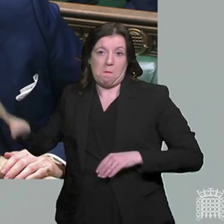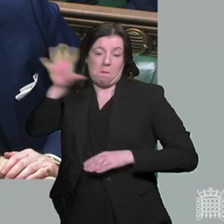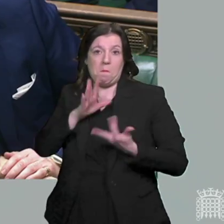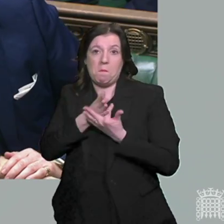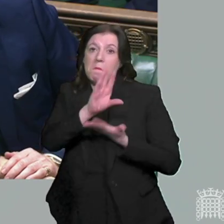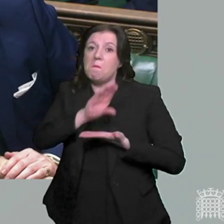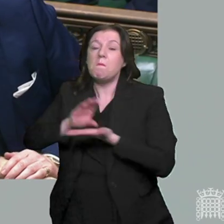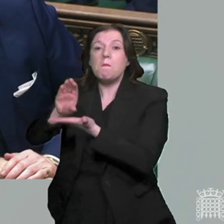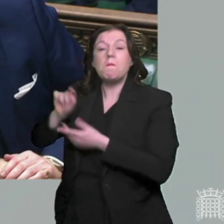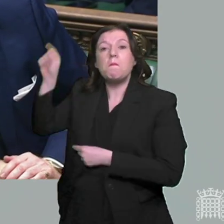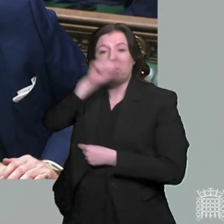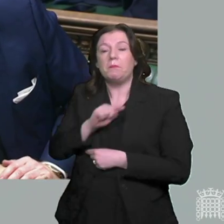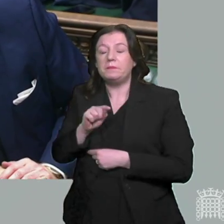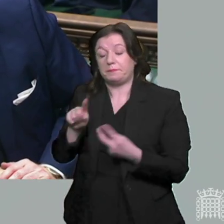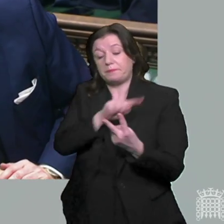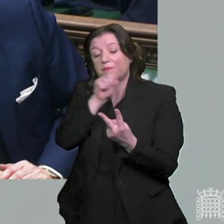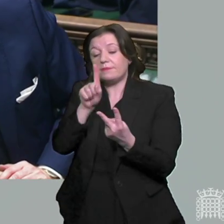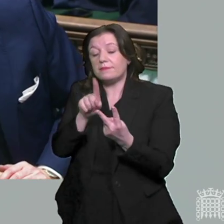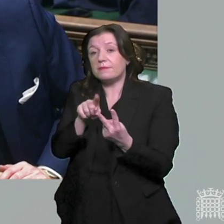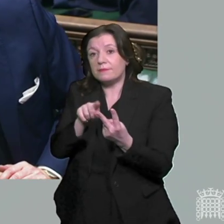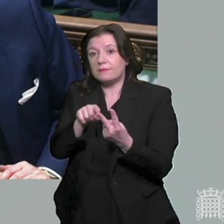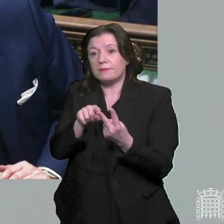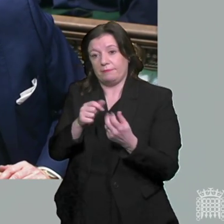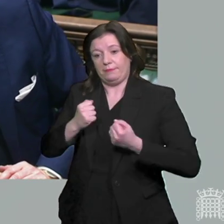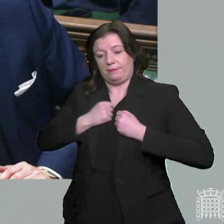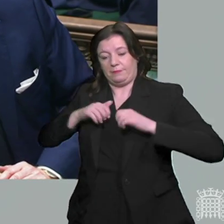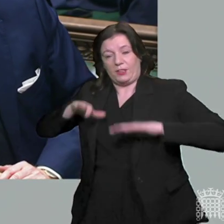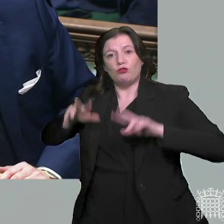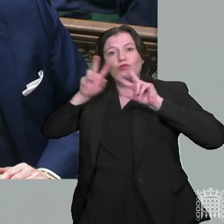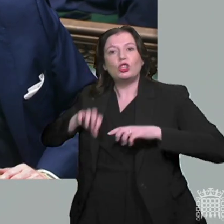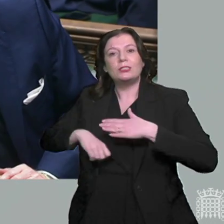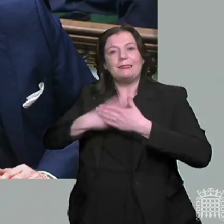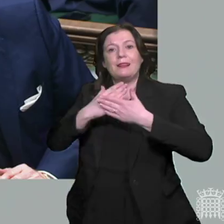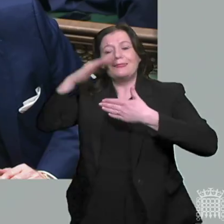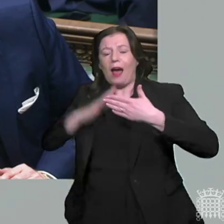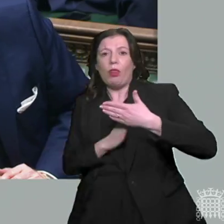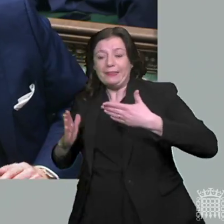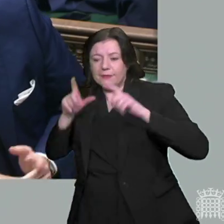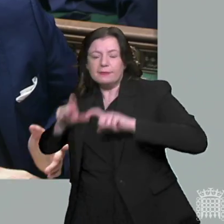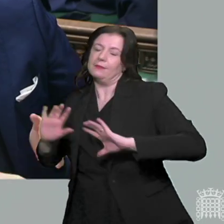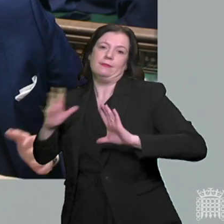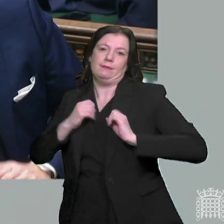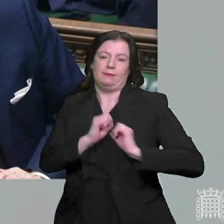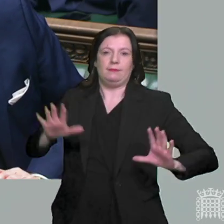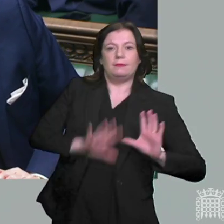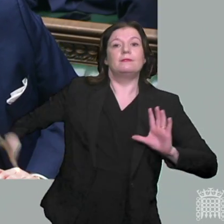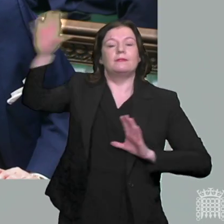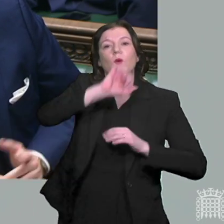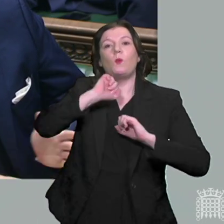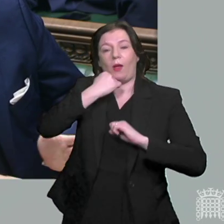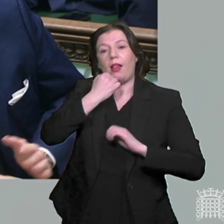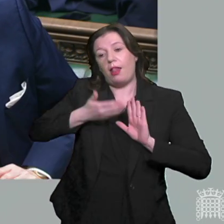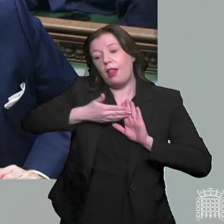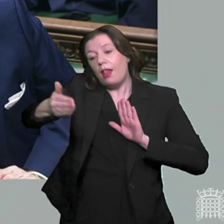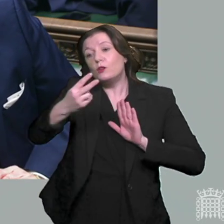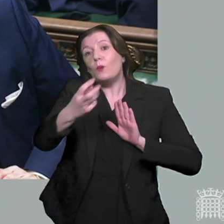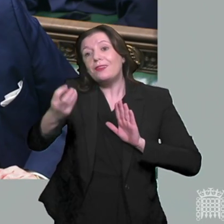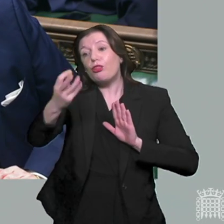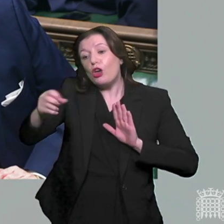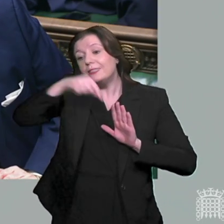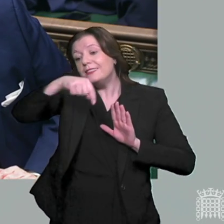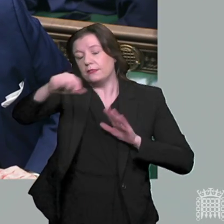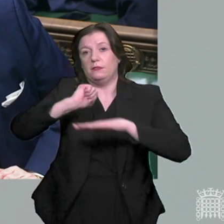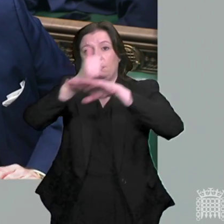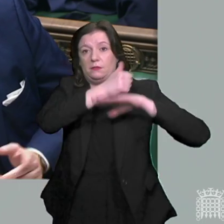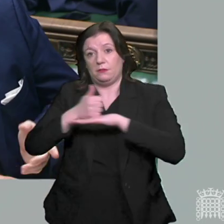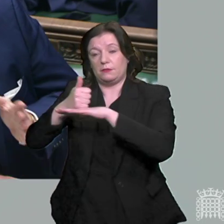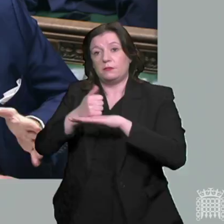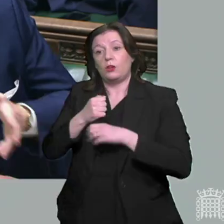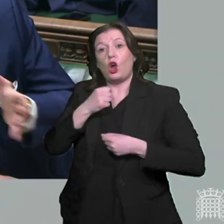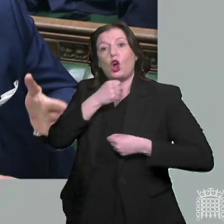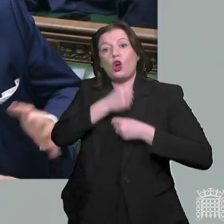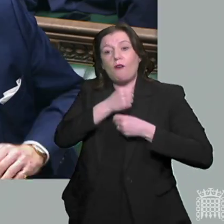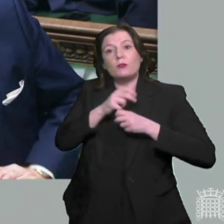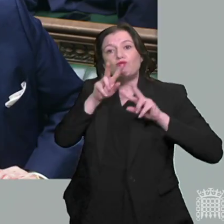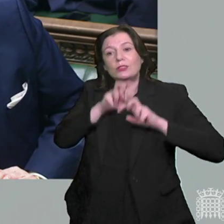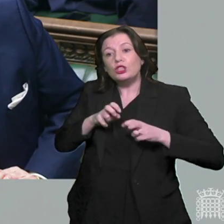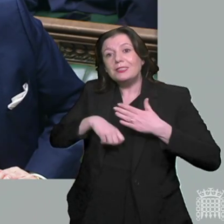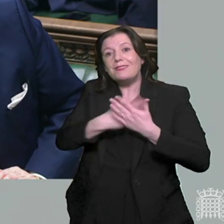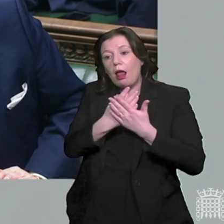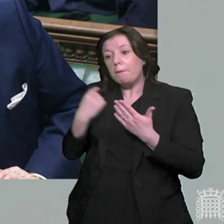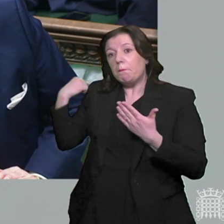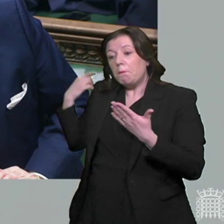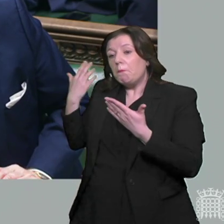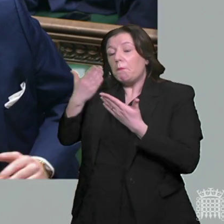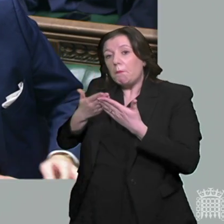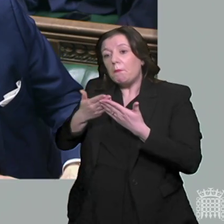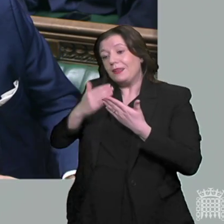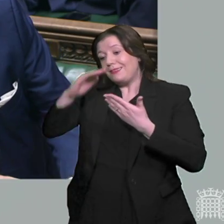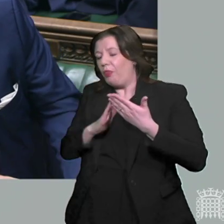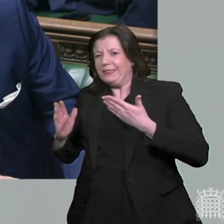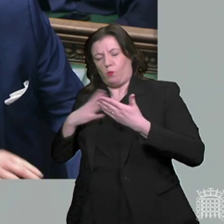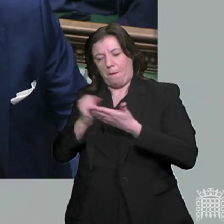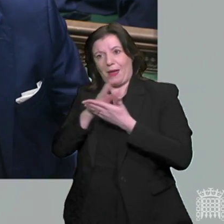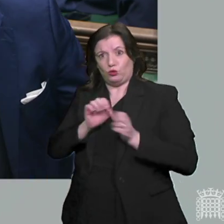We have made the commitment to increase domestic research and development outside the greater south-east by 40% between now and 2030, and 50% of Government R&D in the old Department for Business, Energy and Industrial Strategy was outside the greater south-east.